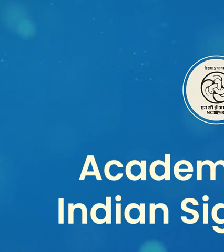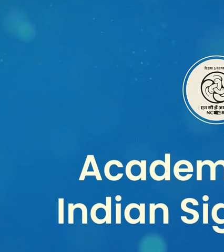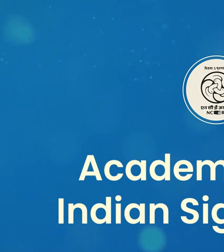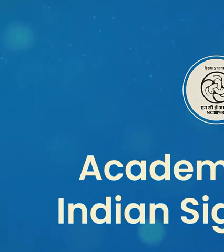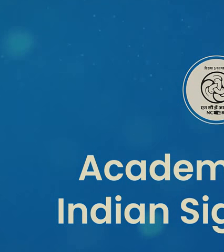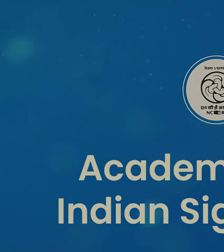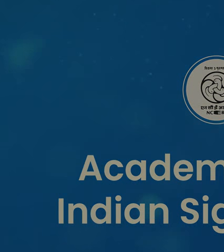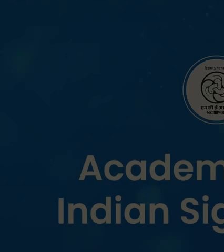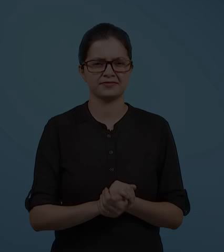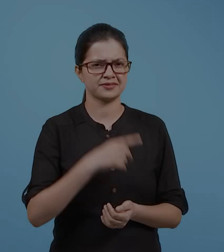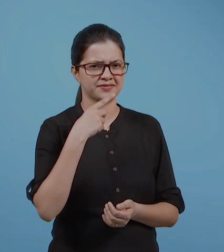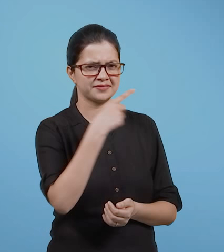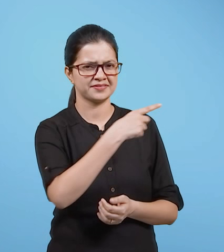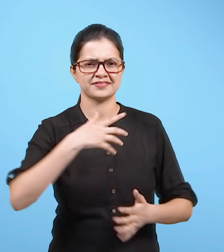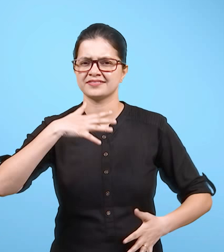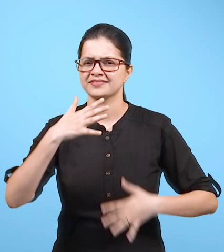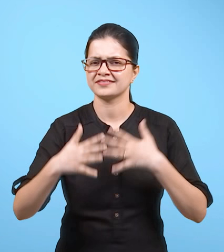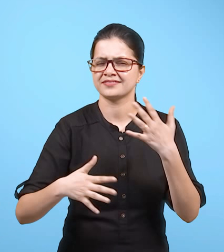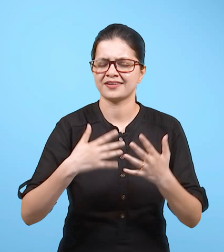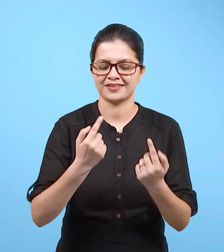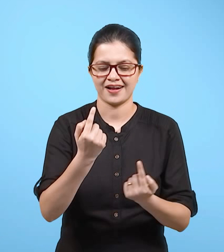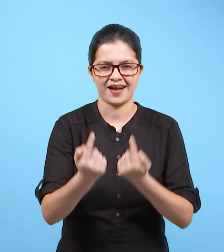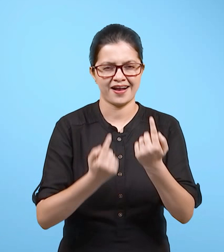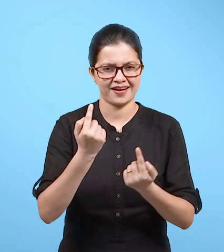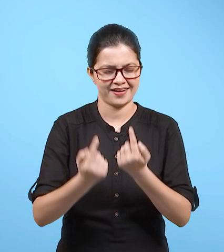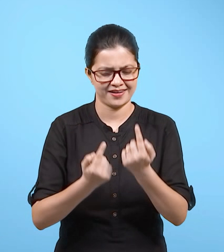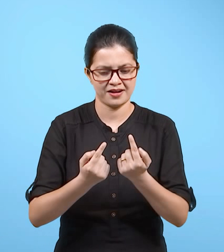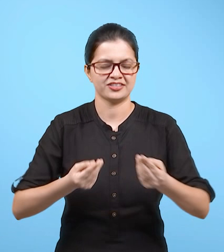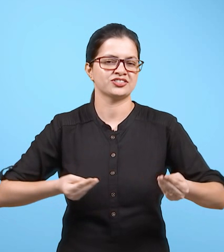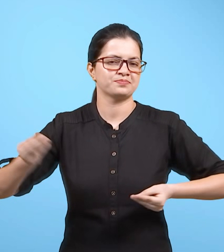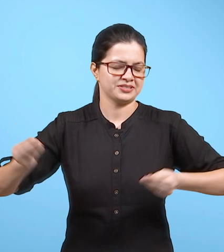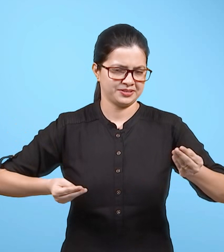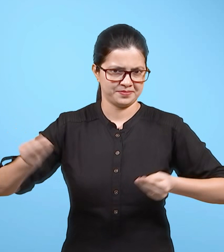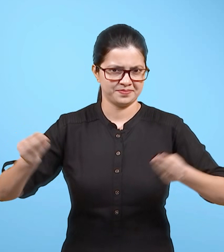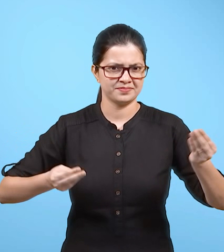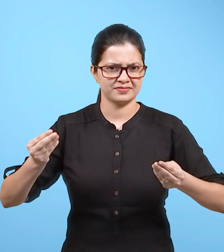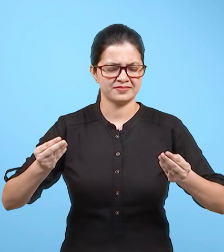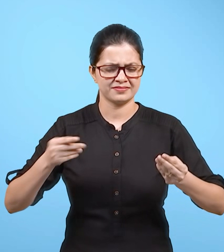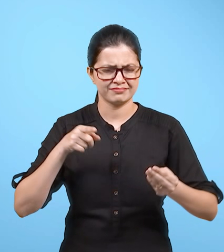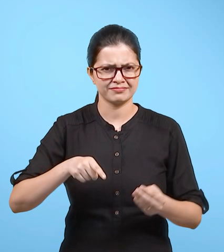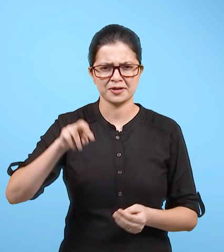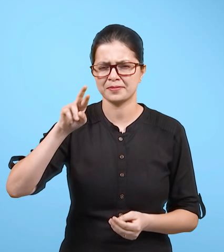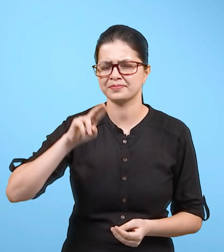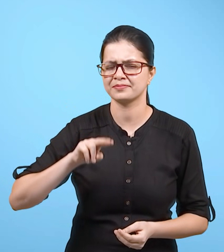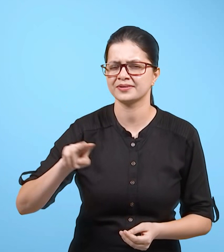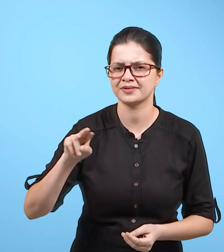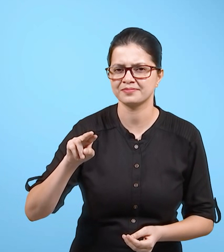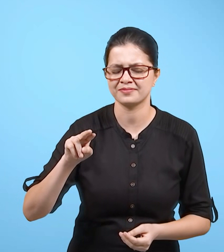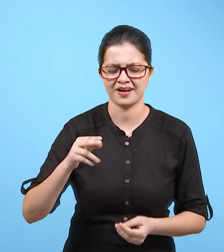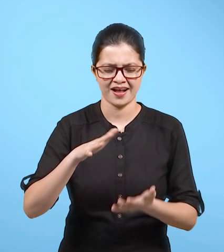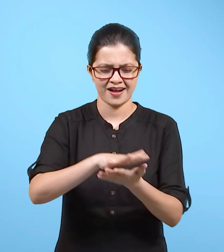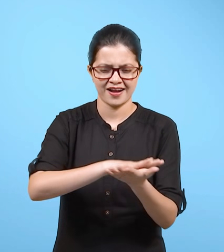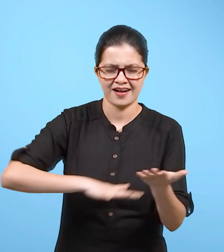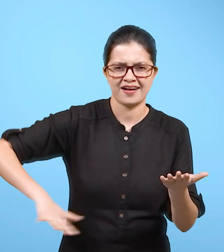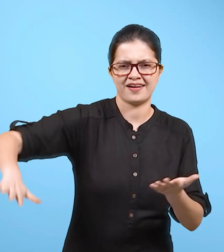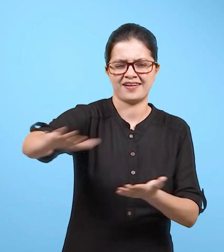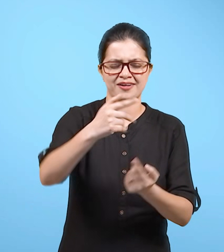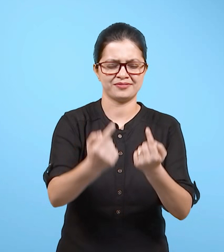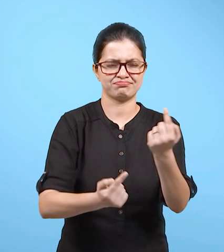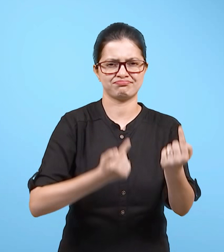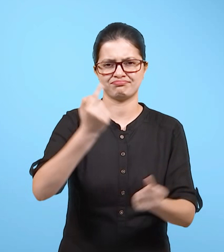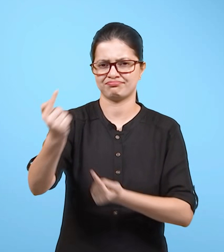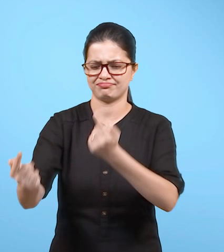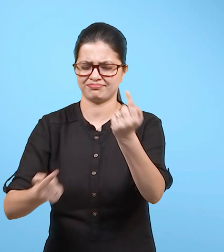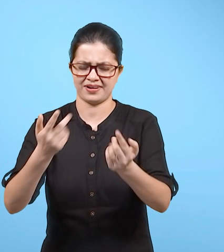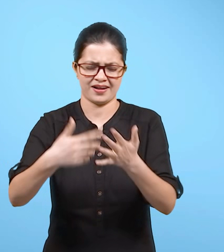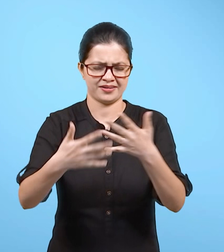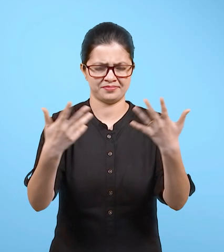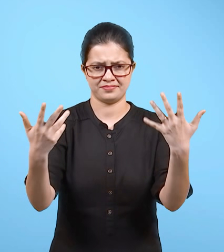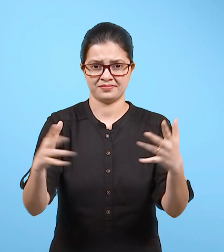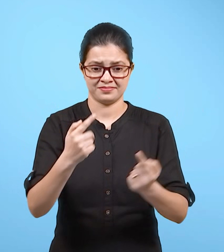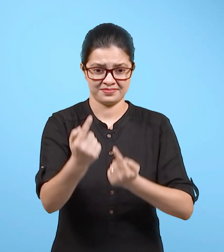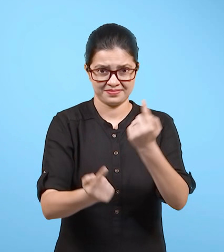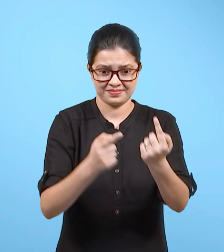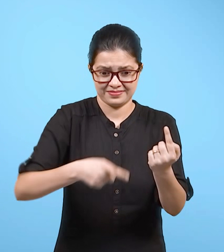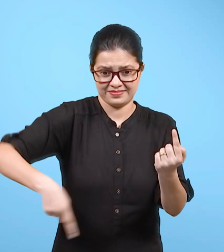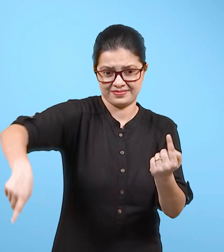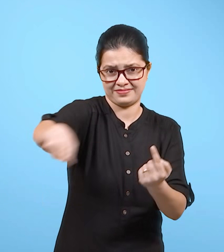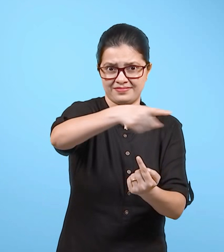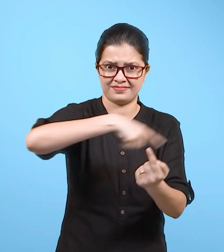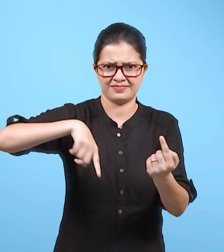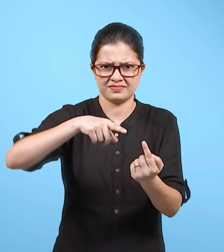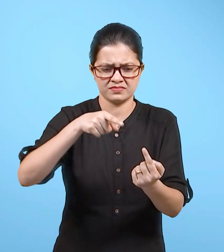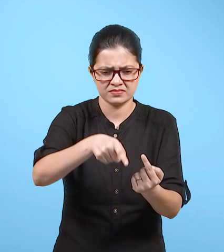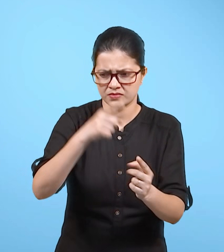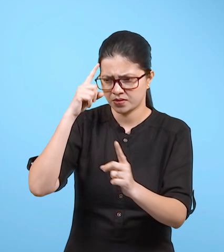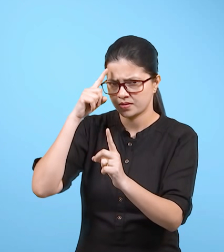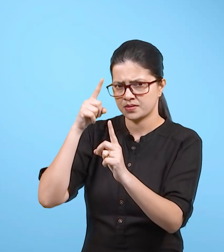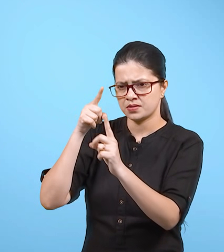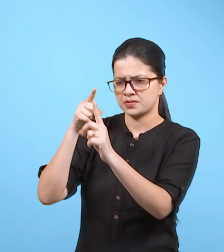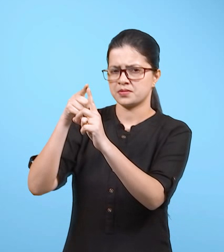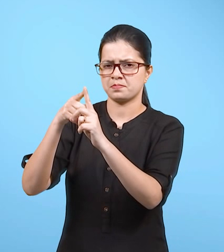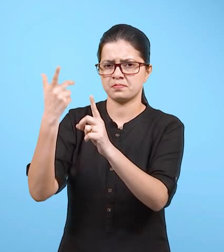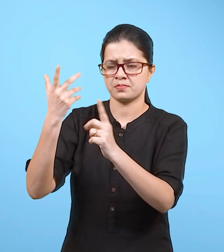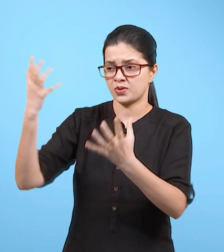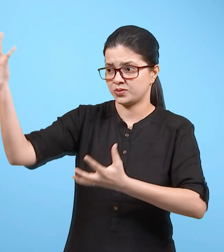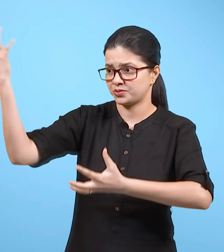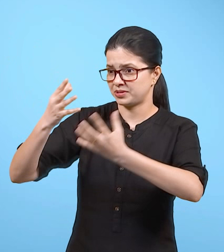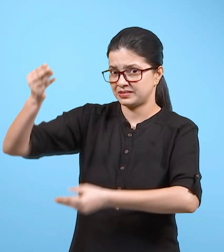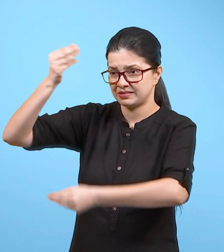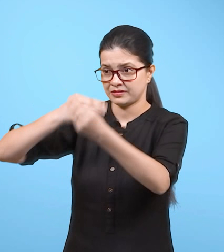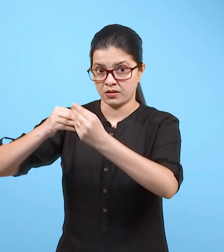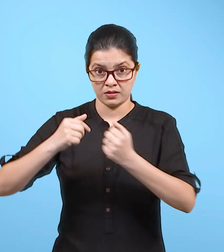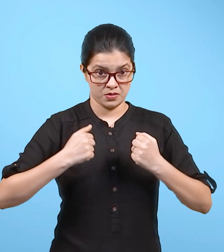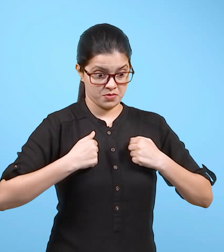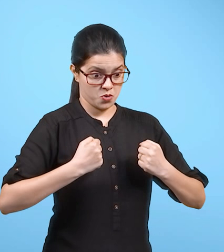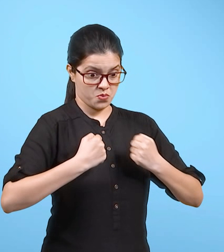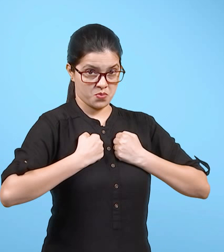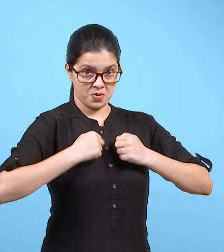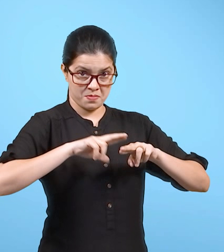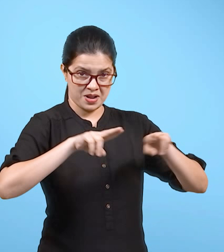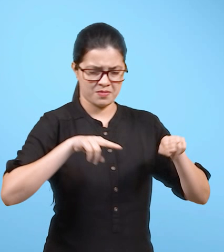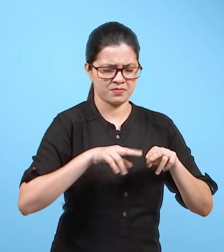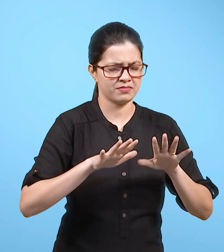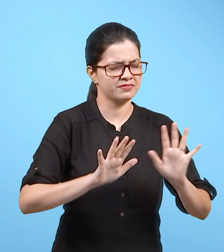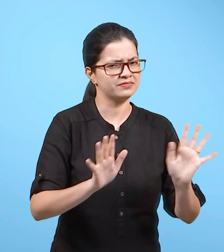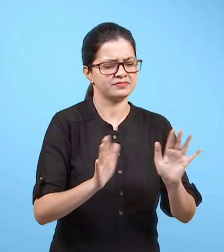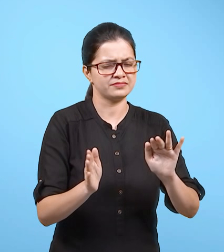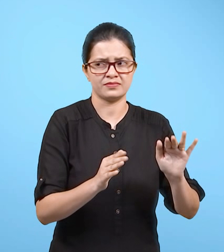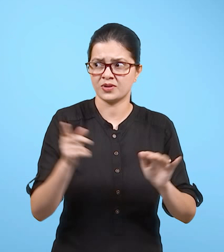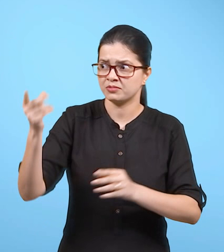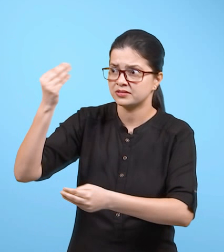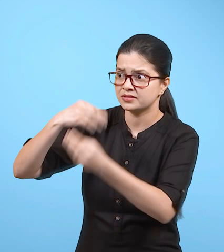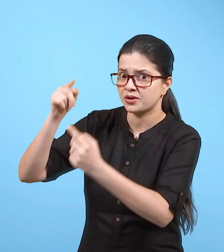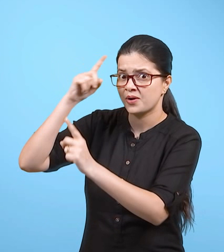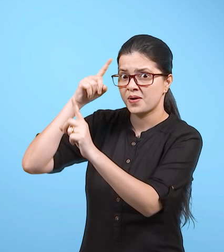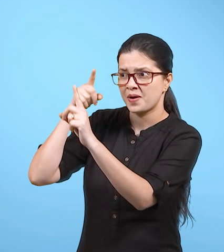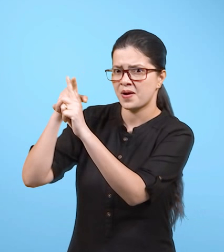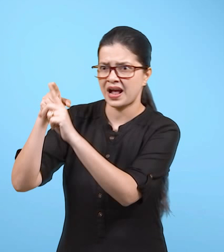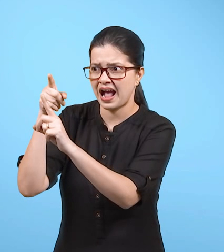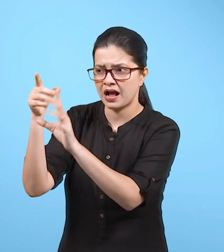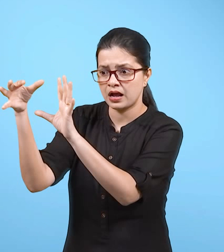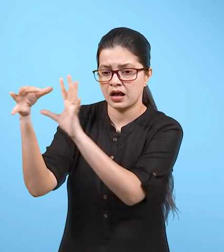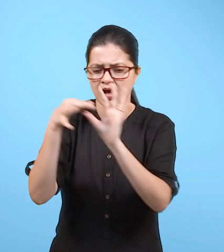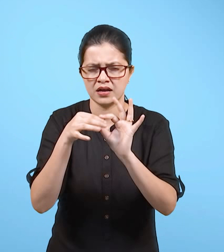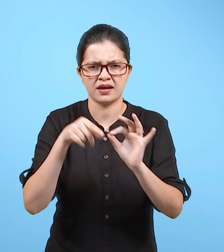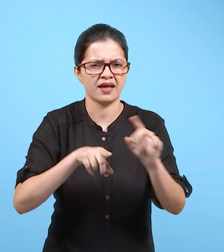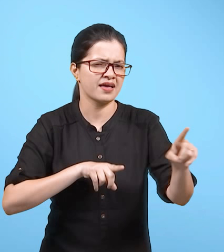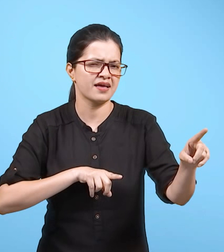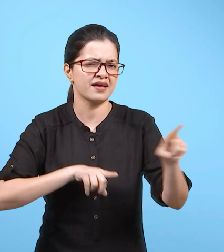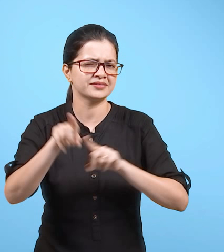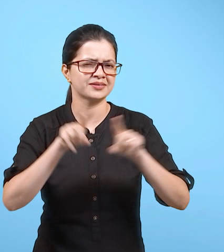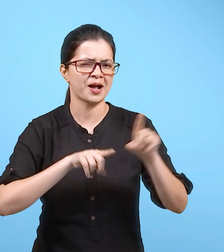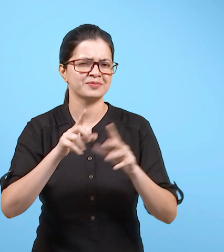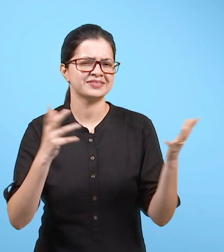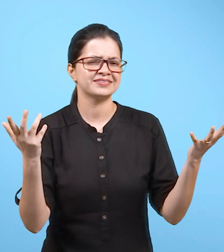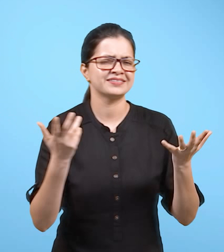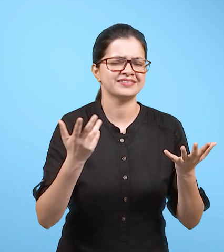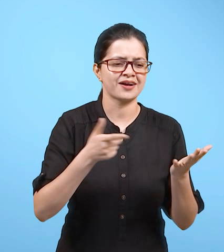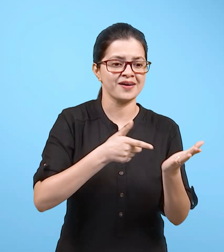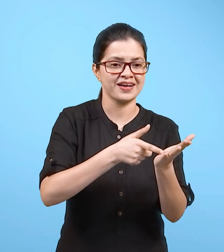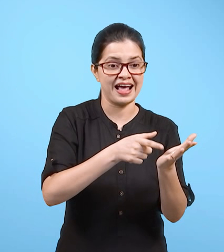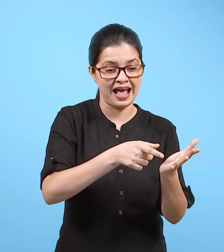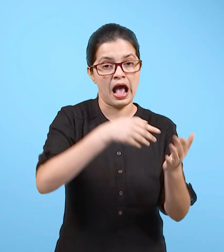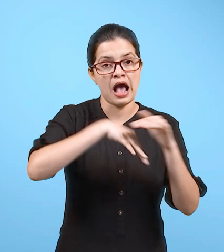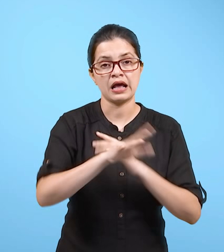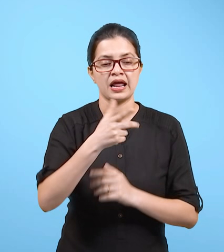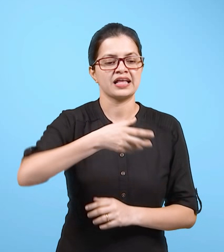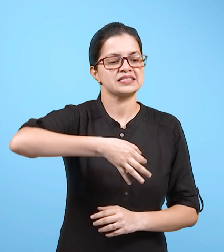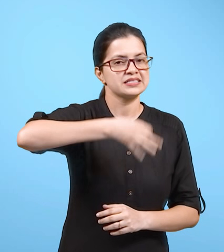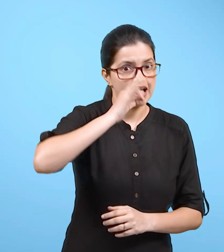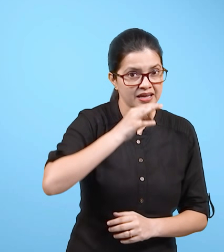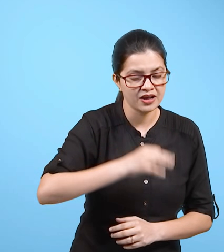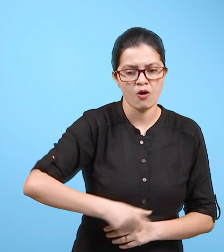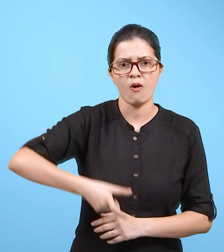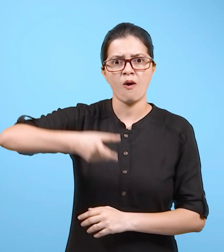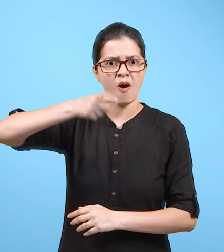Cash crop This sign refers to a cash crop. A cash crop is a crop mainly grown for sale rather than self-consumption, for example, tea, coffee,